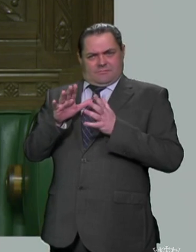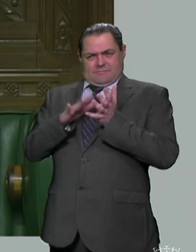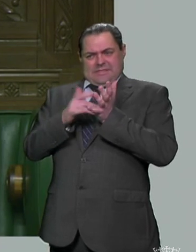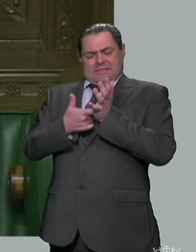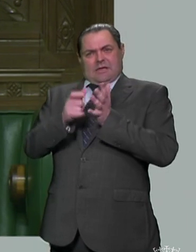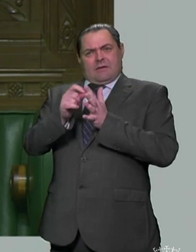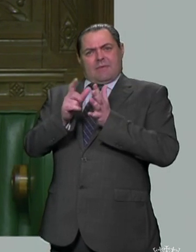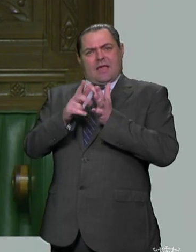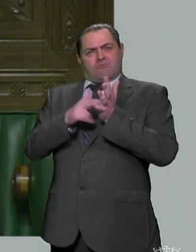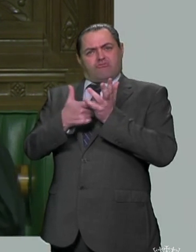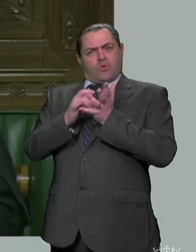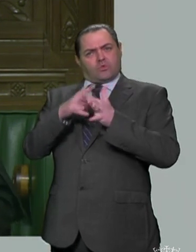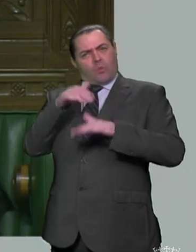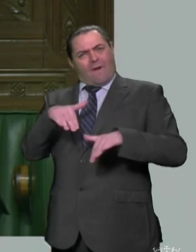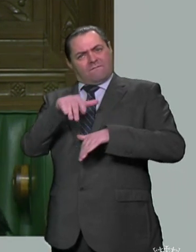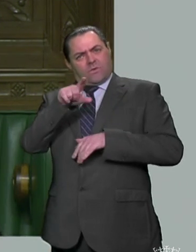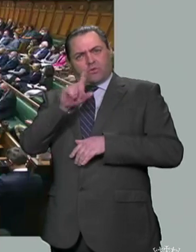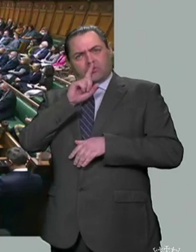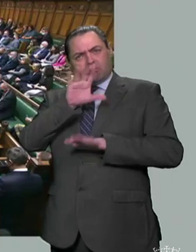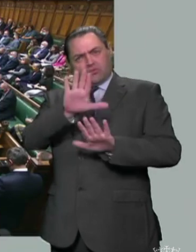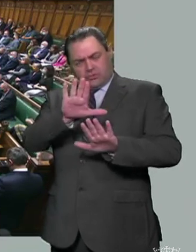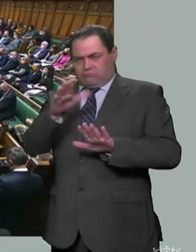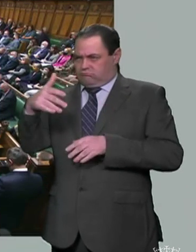Why do you not want to hear him? I do.